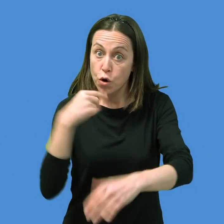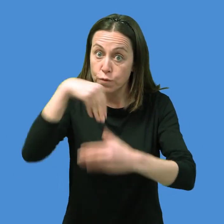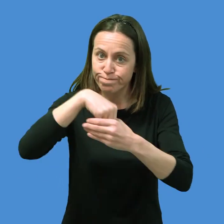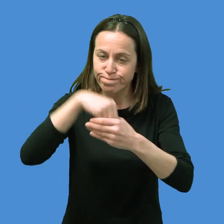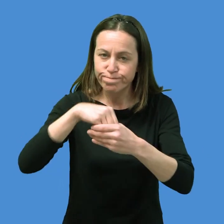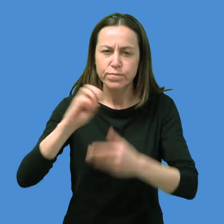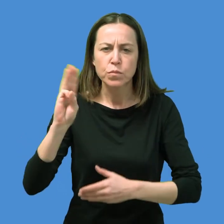dentro